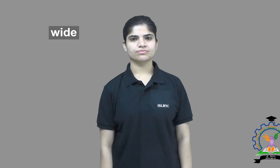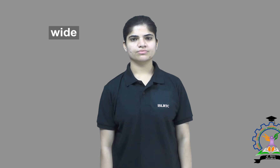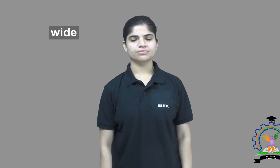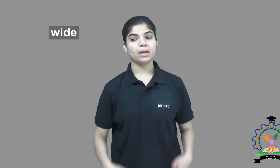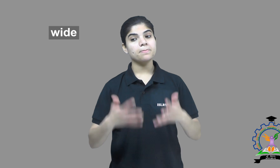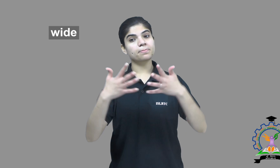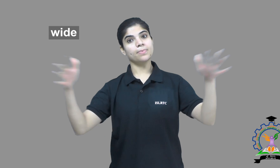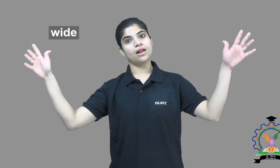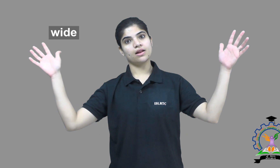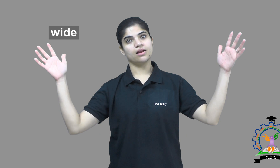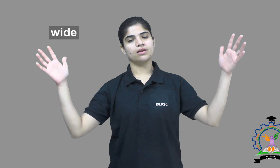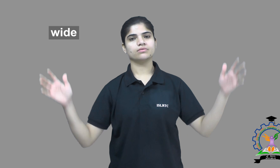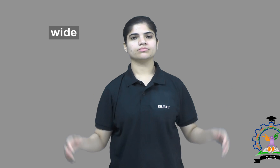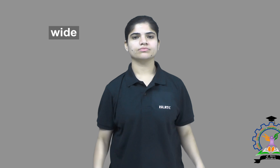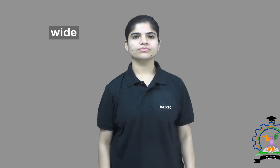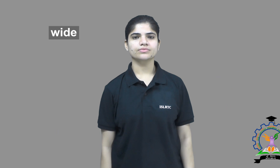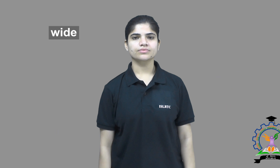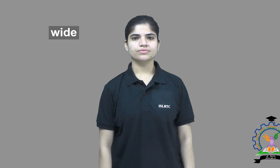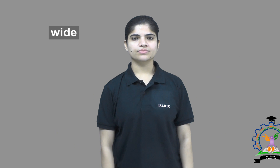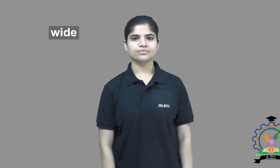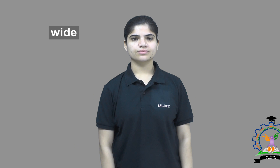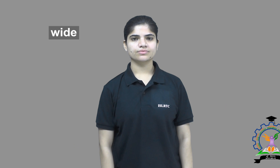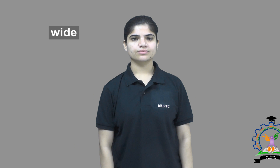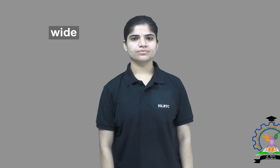Wide Broad